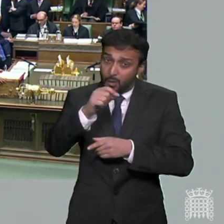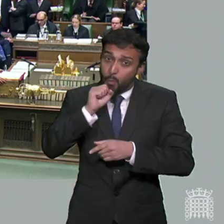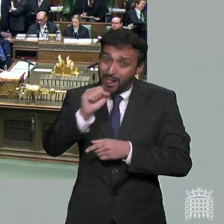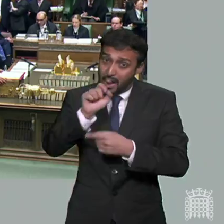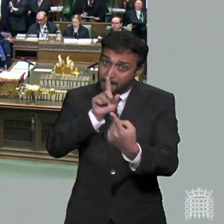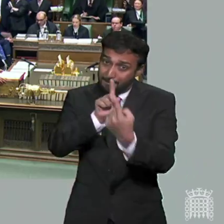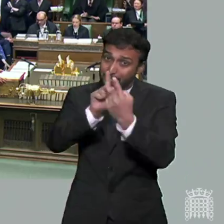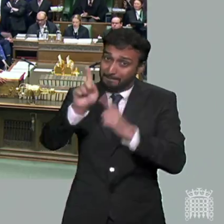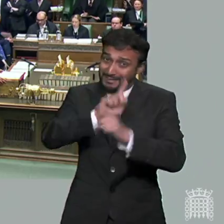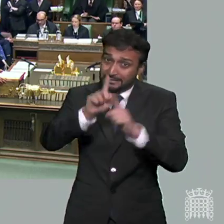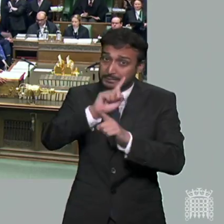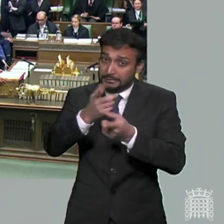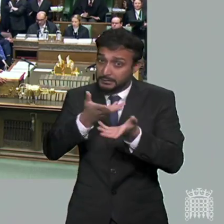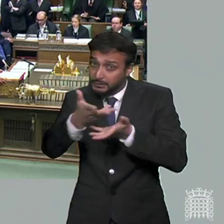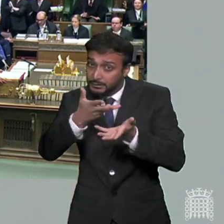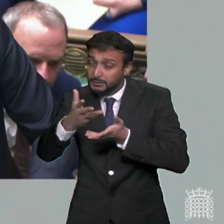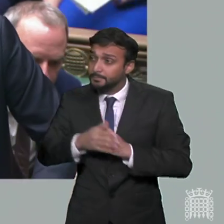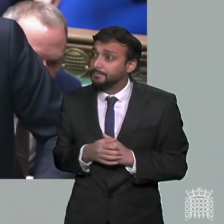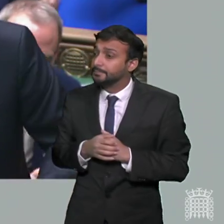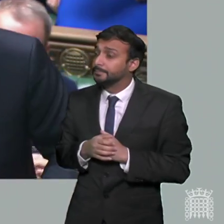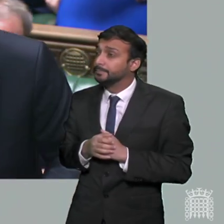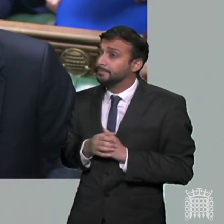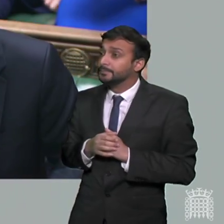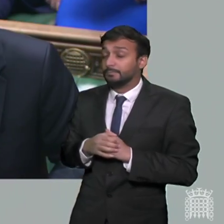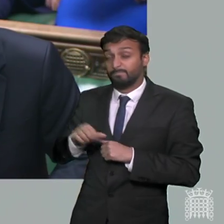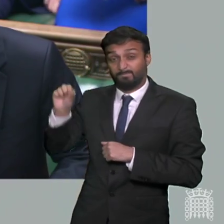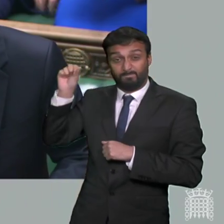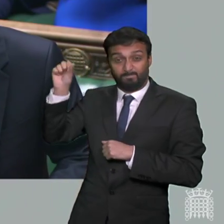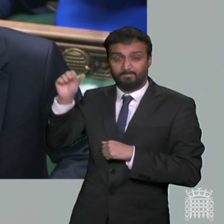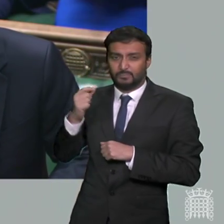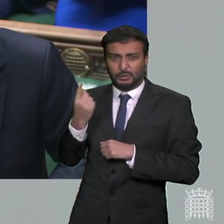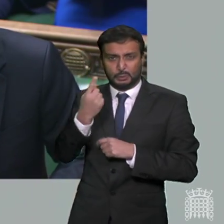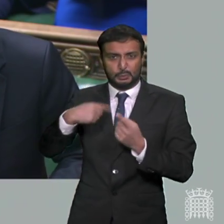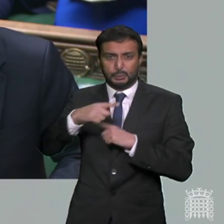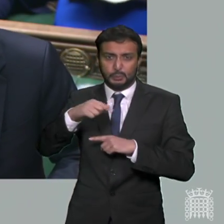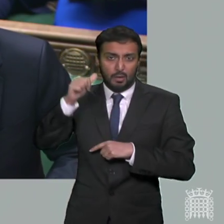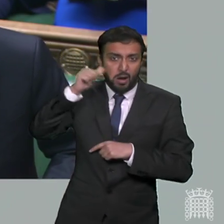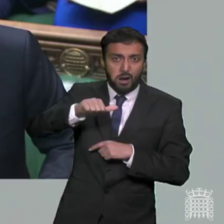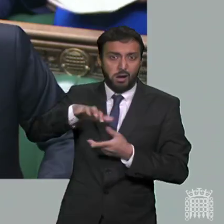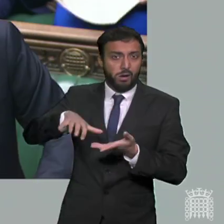My honourable Friend is right to highlight the hurt that scammers and fraudsters can cause.